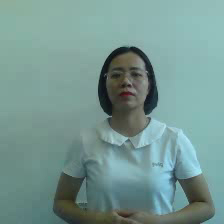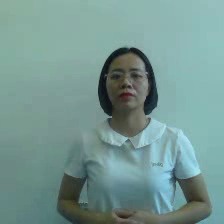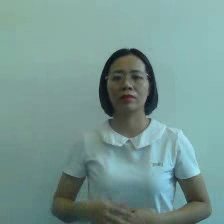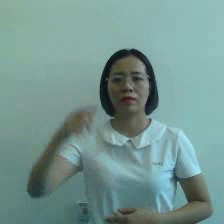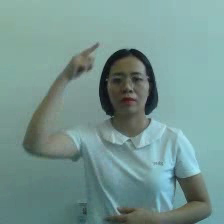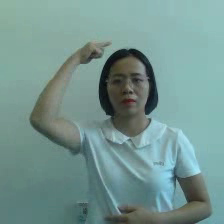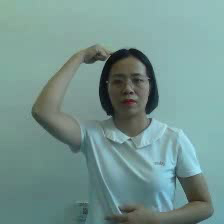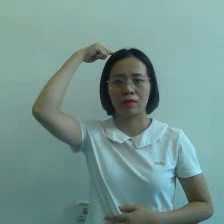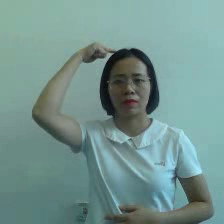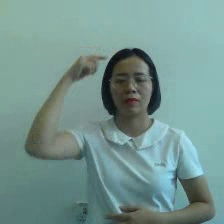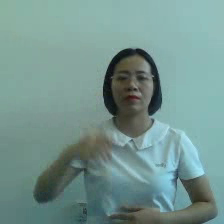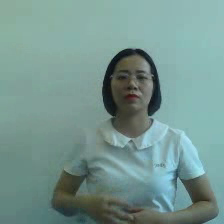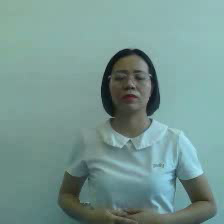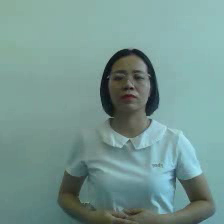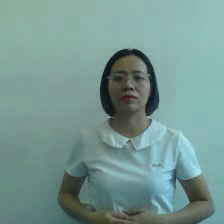Đầu